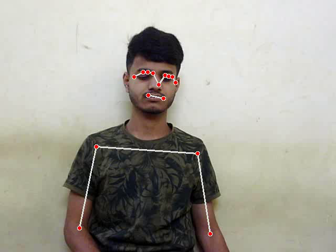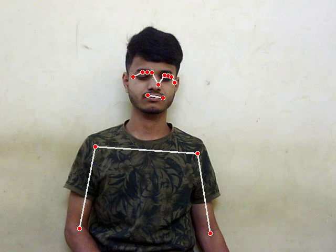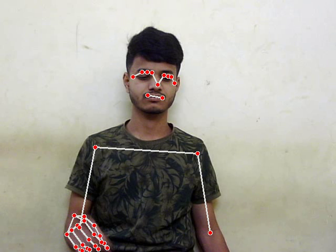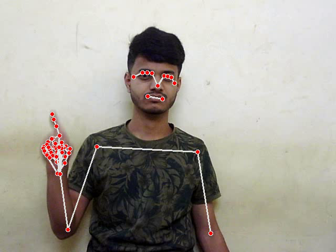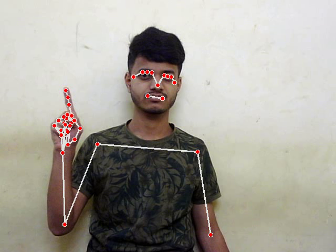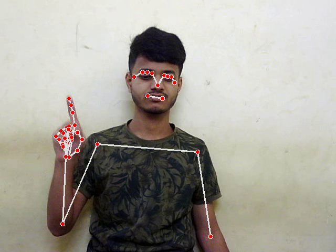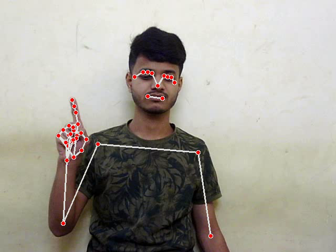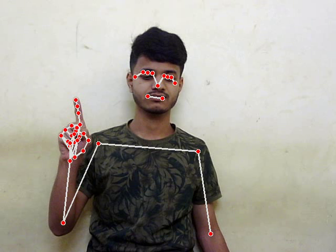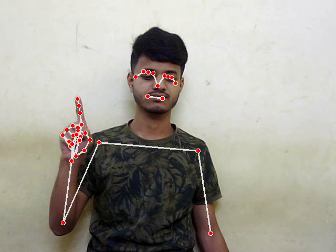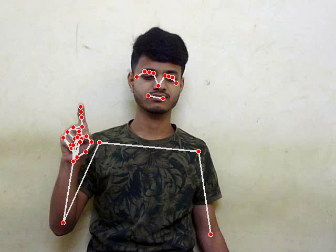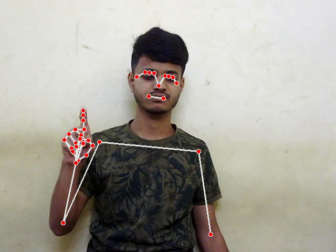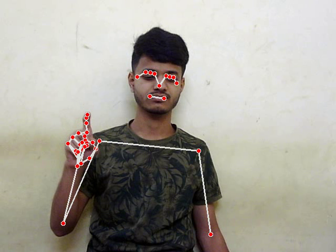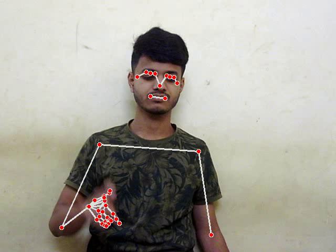need